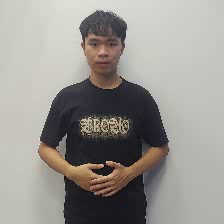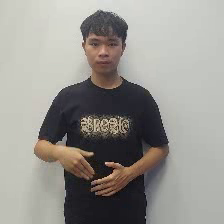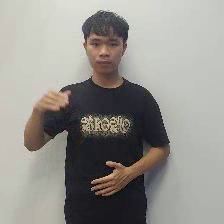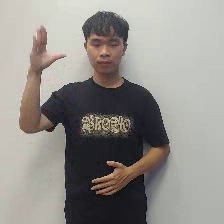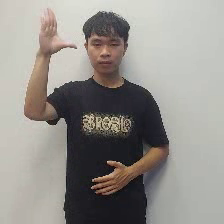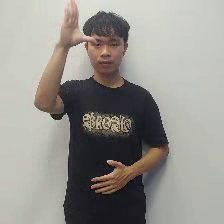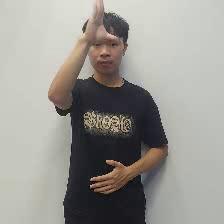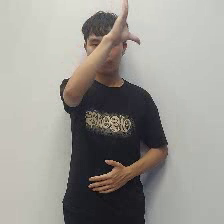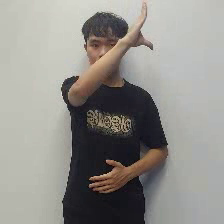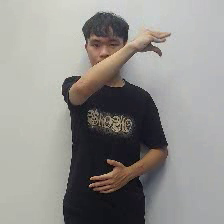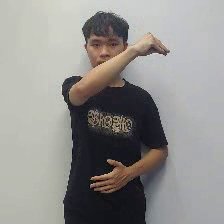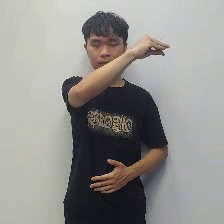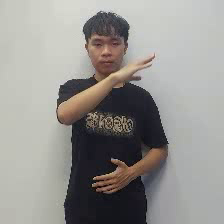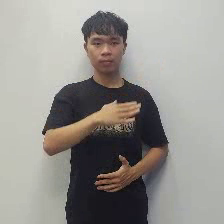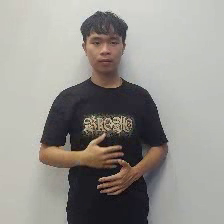Tối